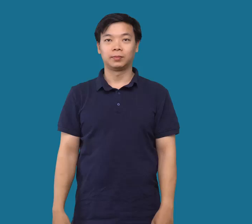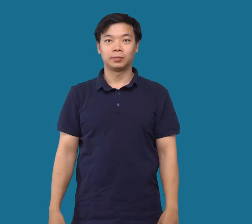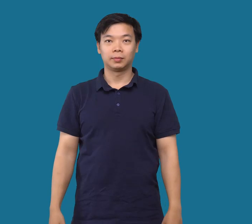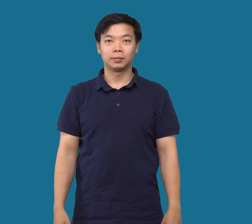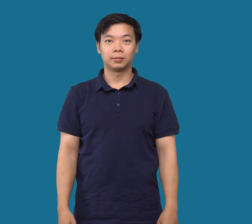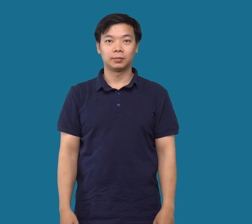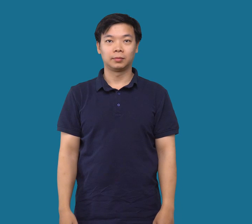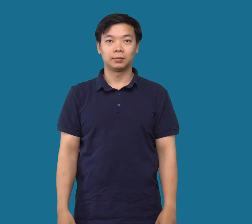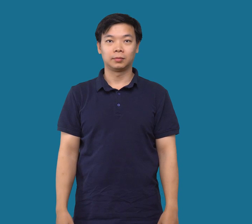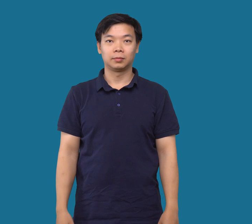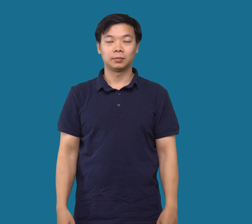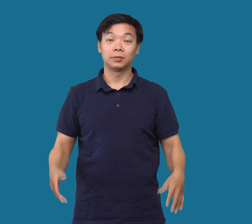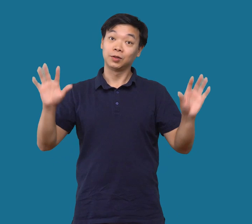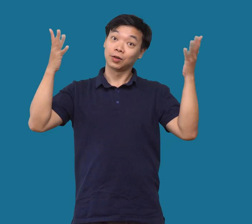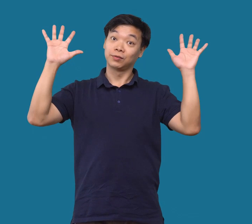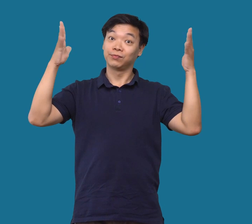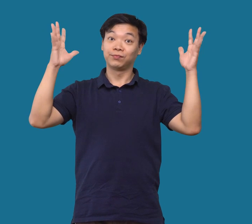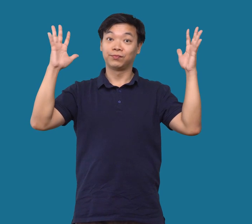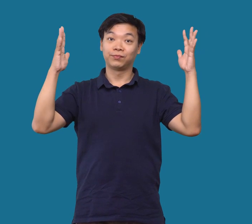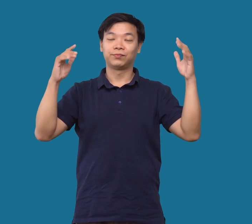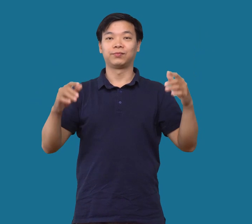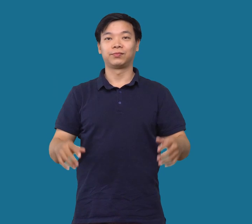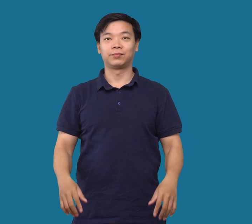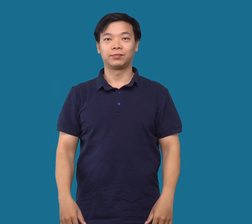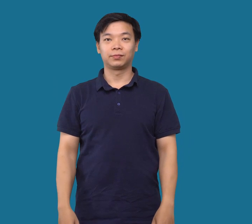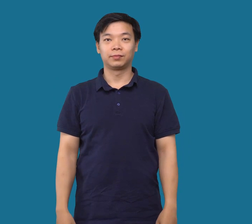luân phiên